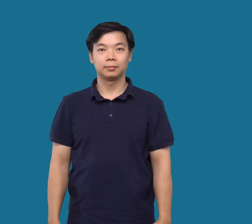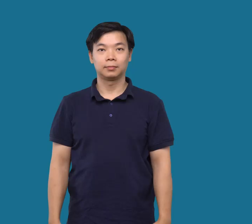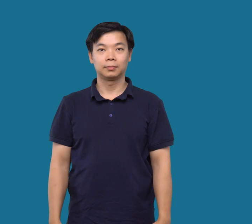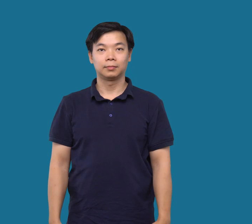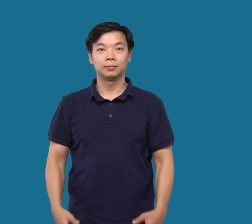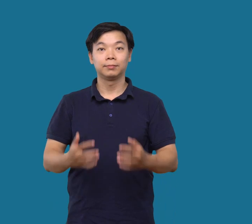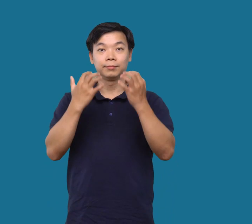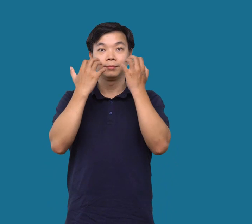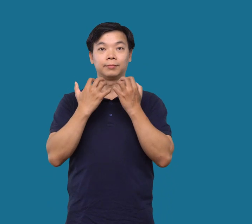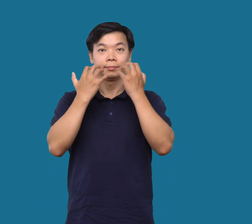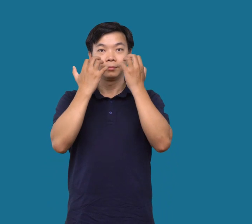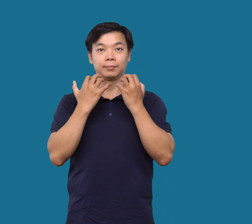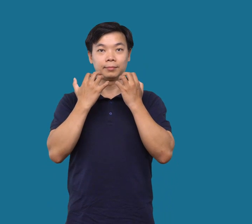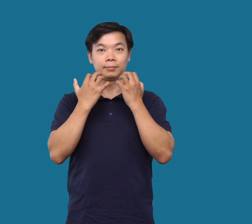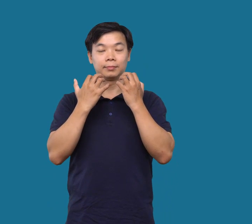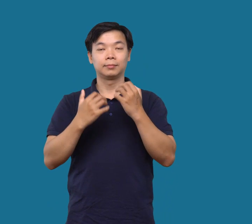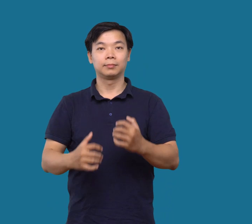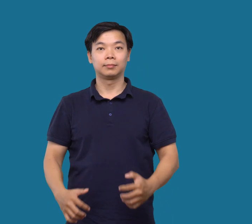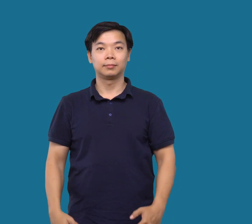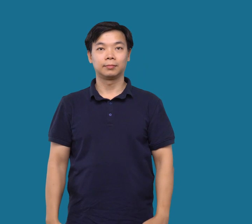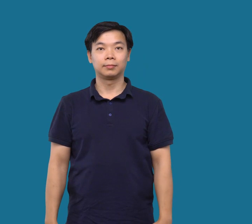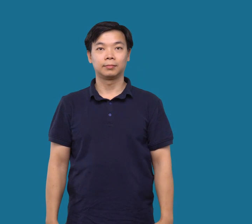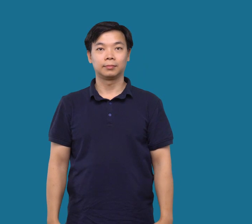quả dưa hấu